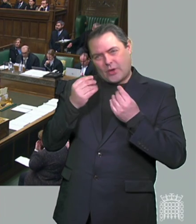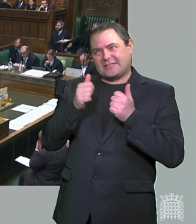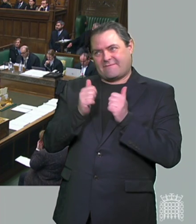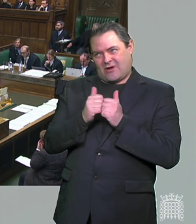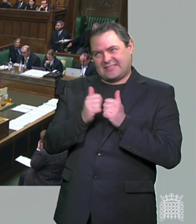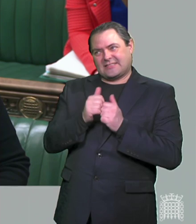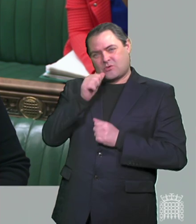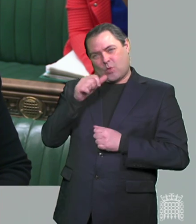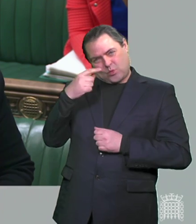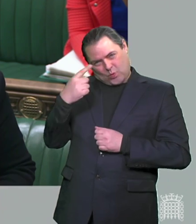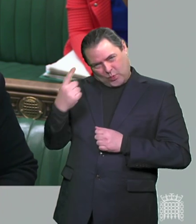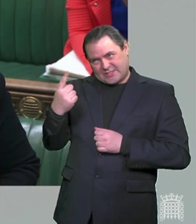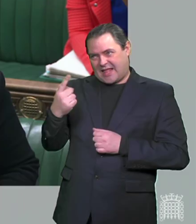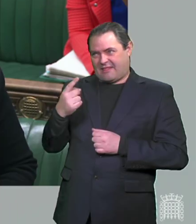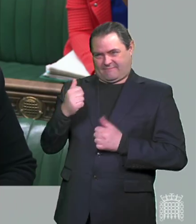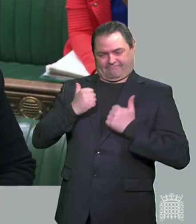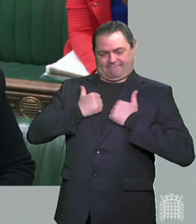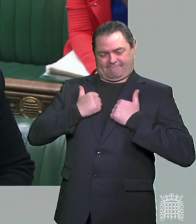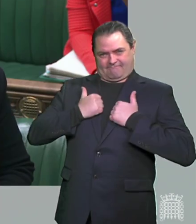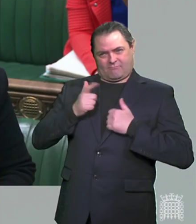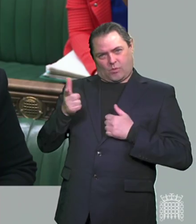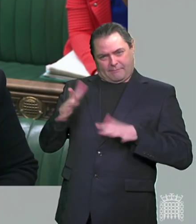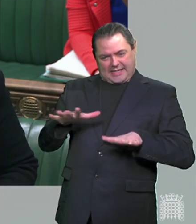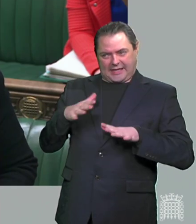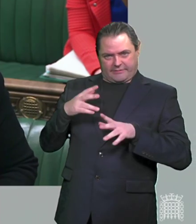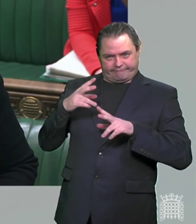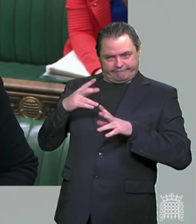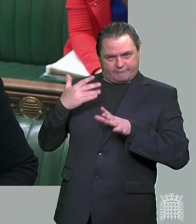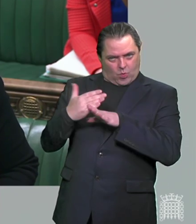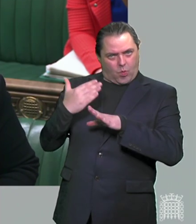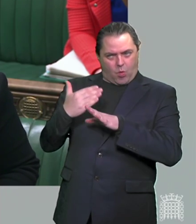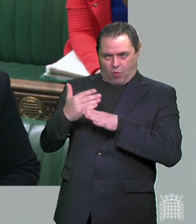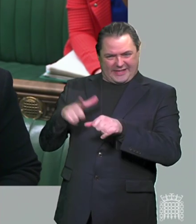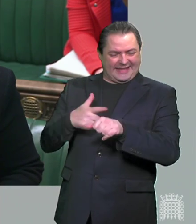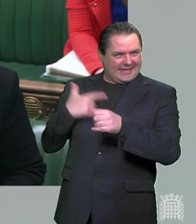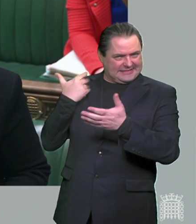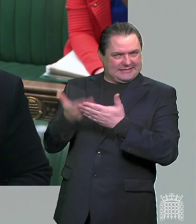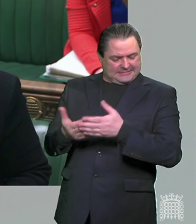I know that this is something he has personally been working on for many years.